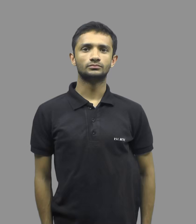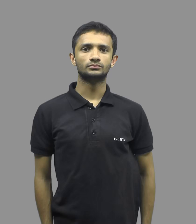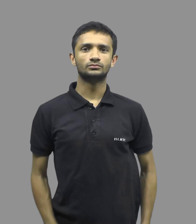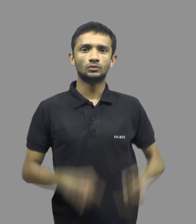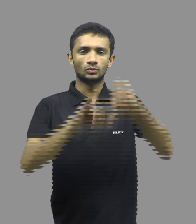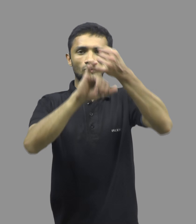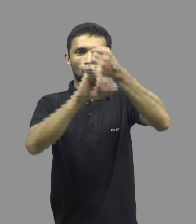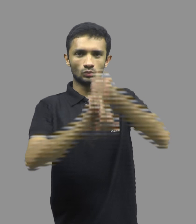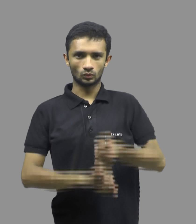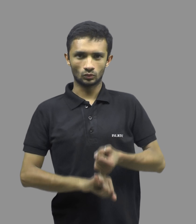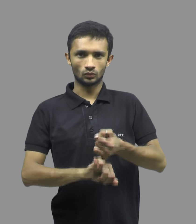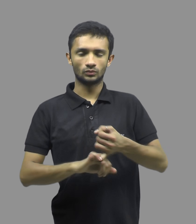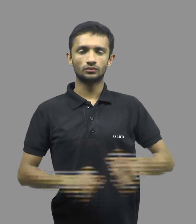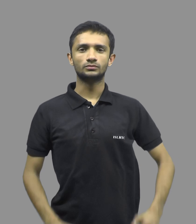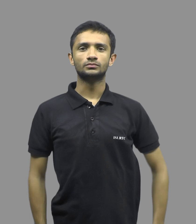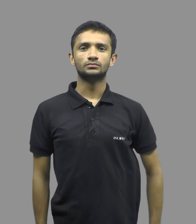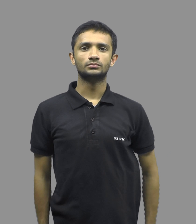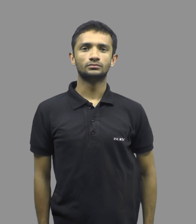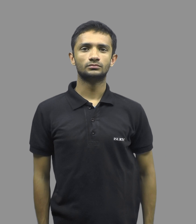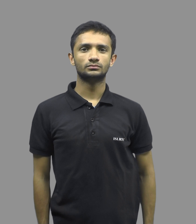South